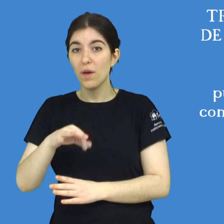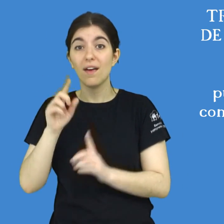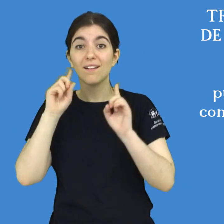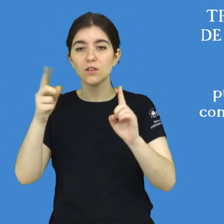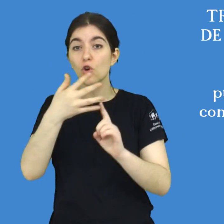caso